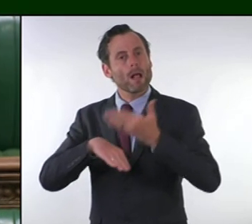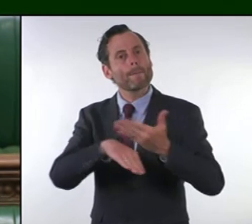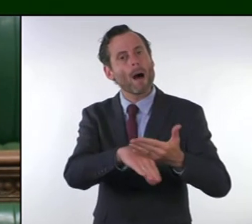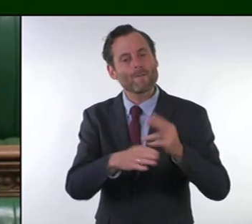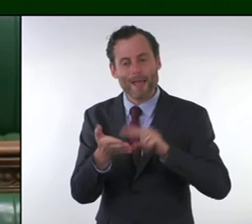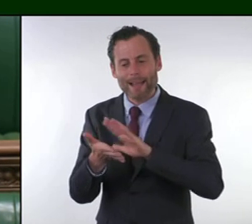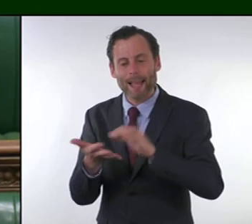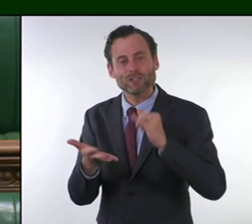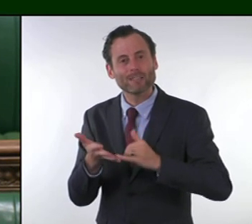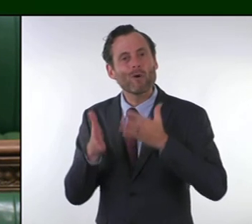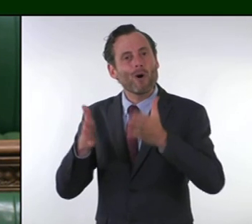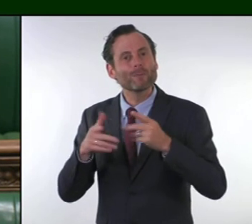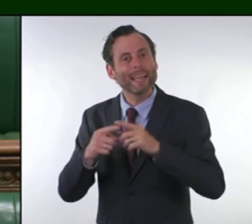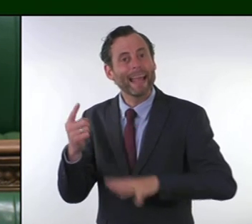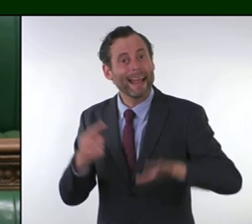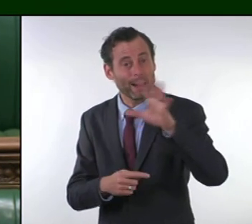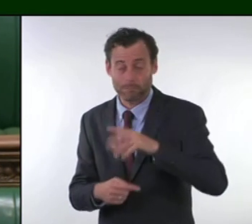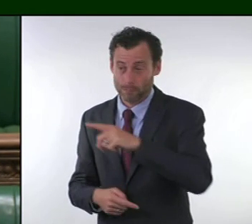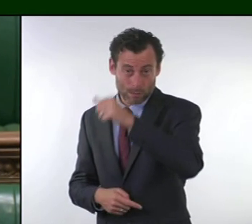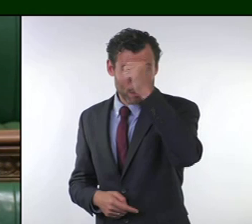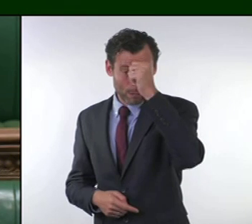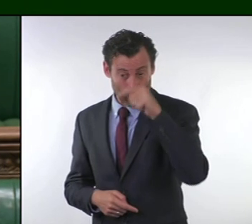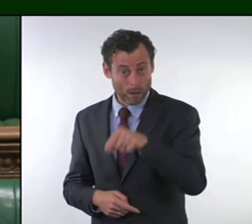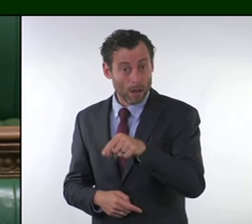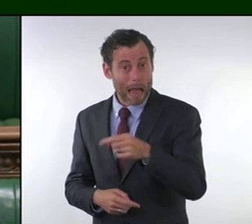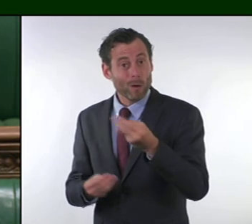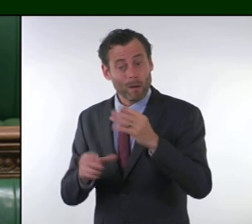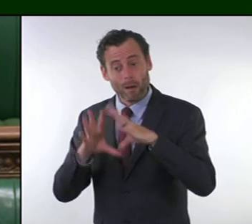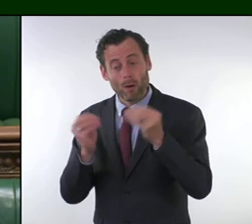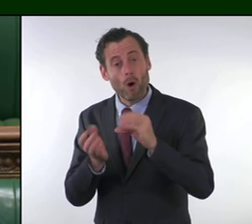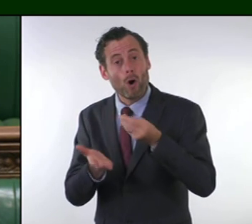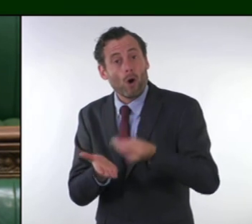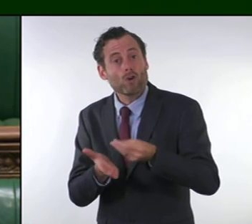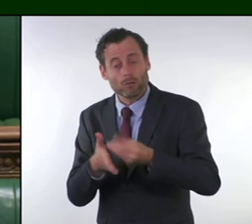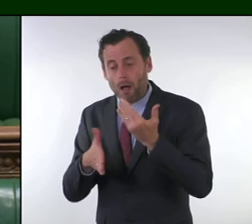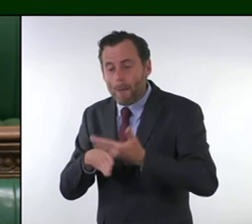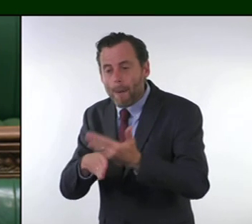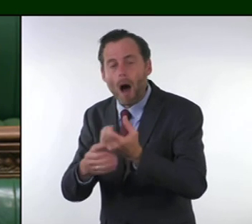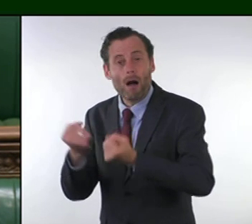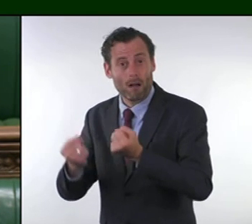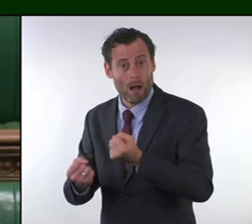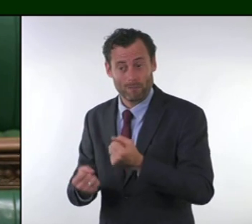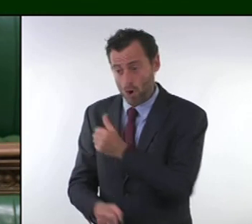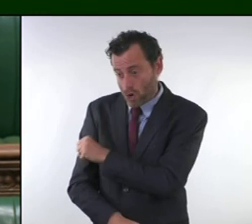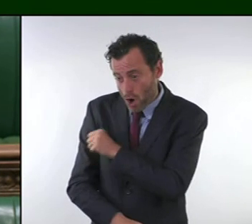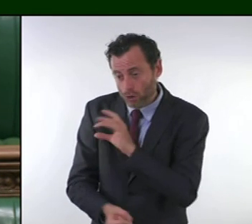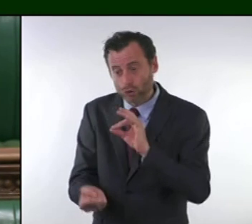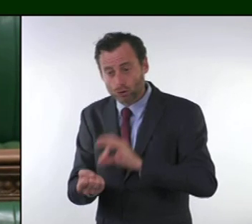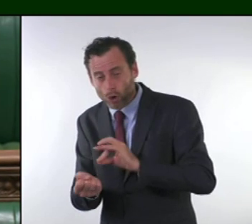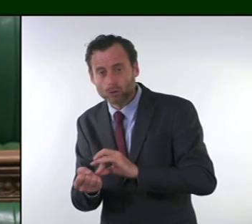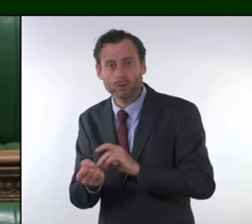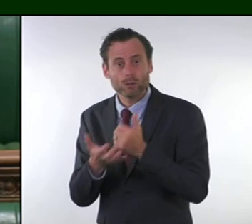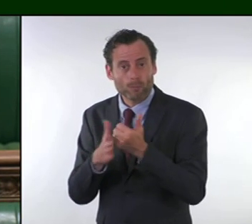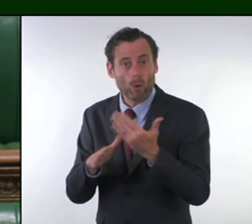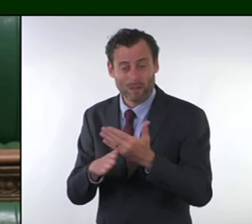The Prime Minister will know that this could cost hundreds of pounds a month for our nurses, our doctors, our carers and our support staff.